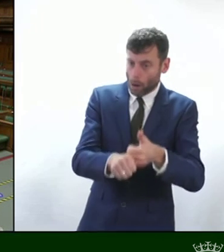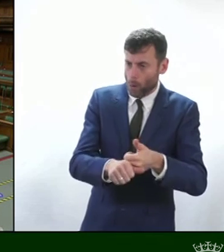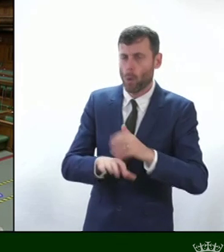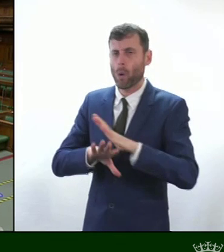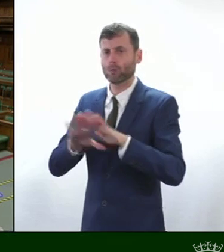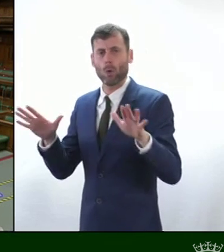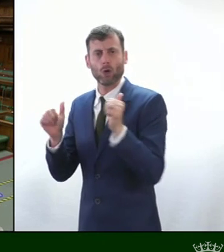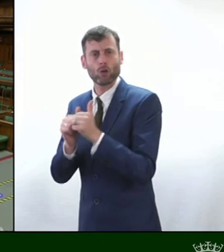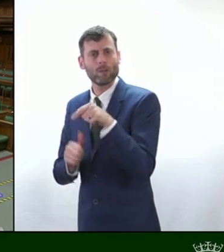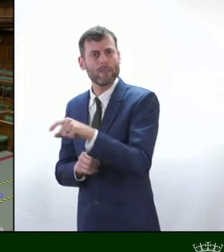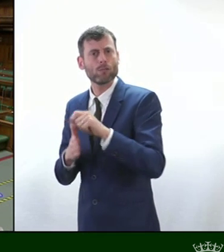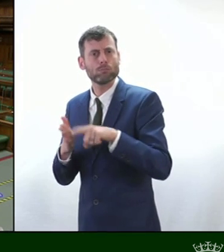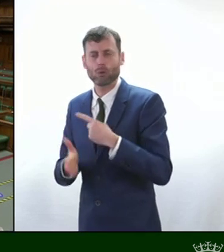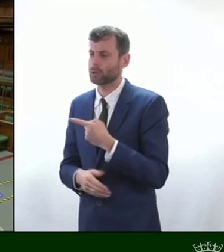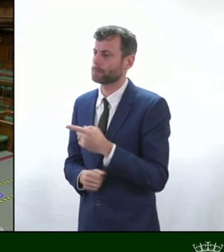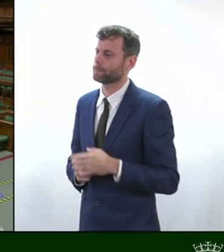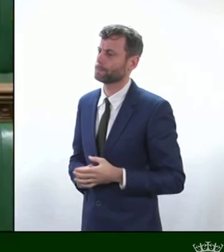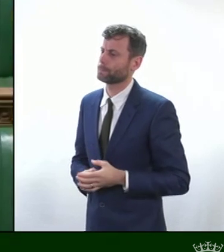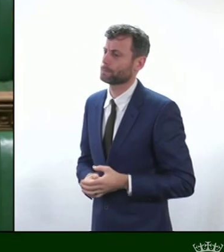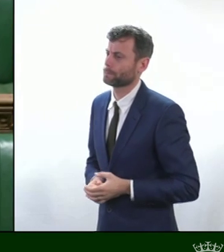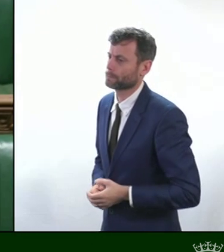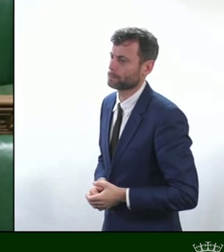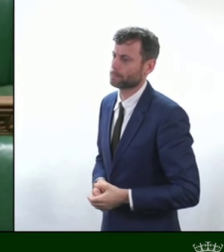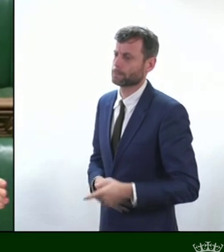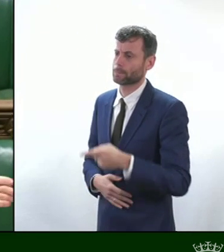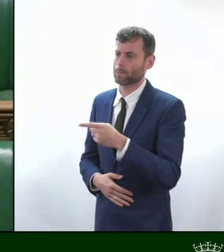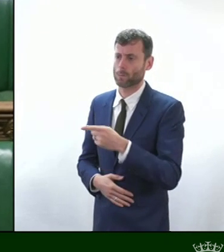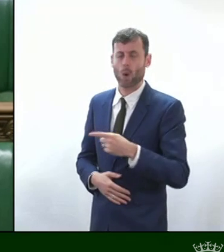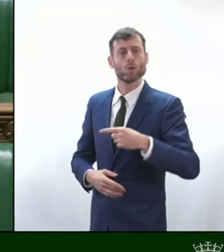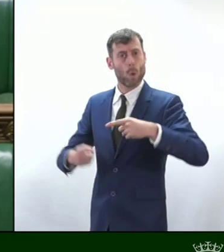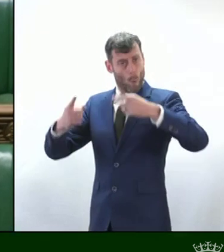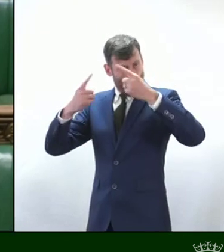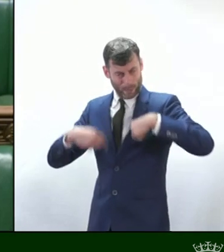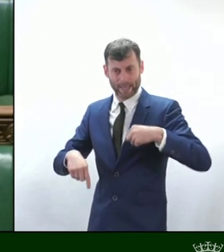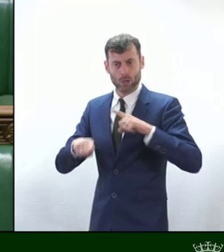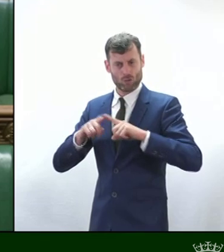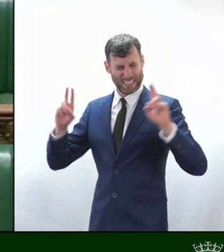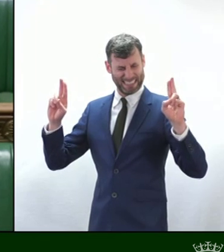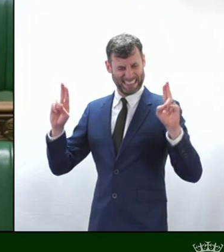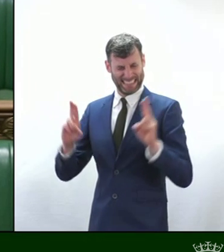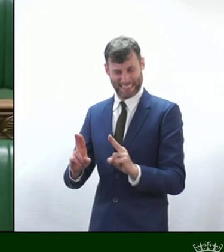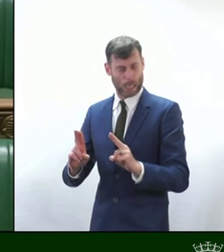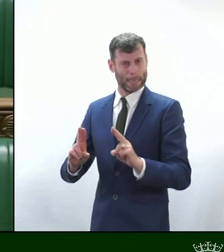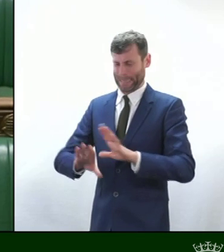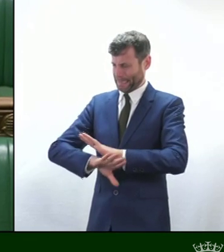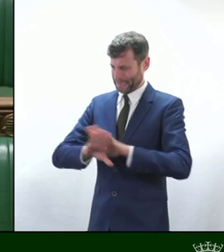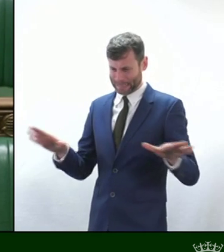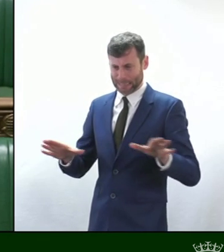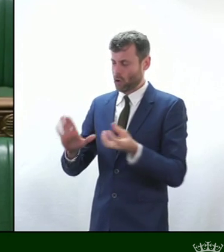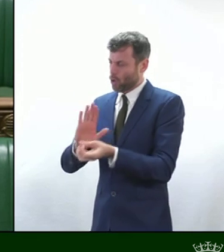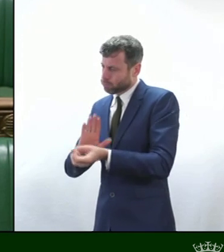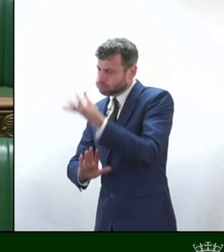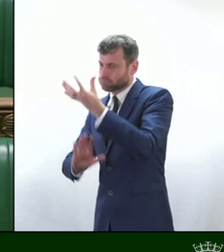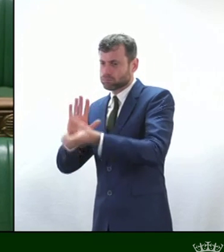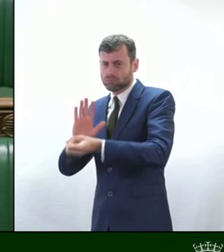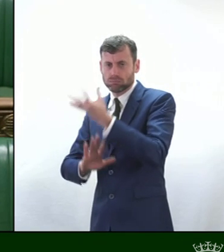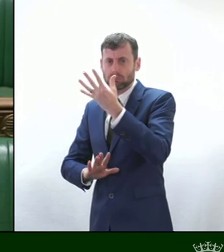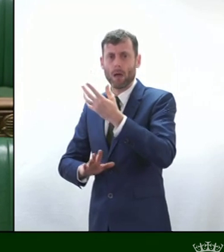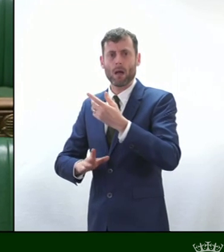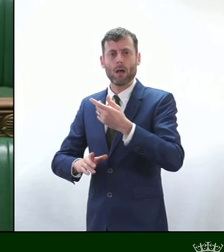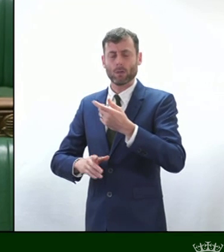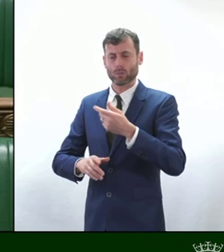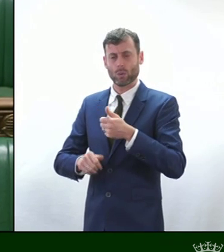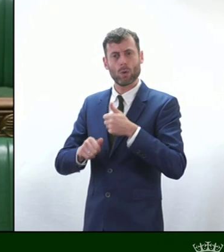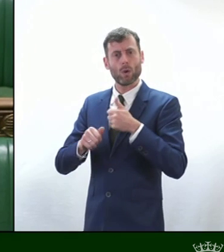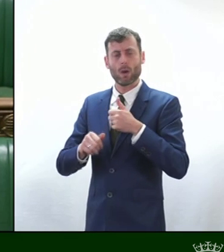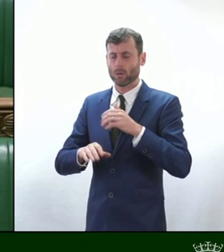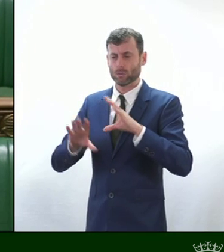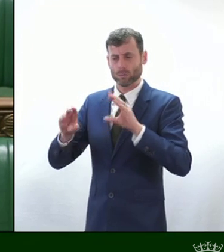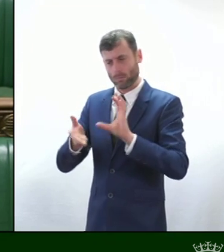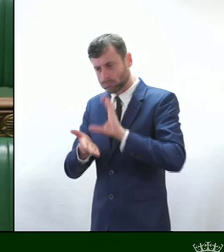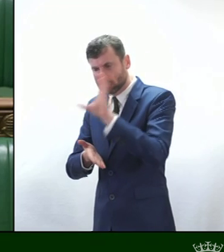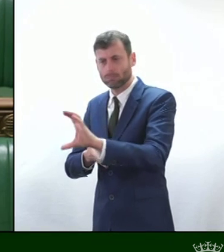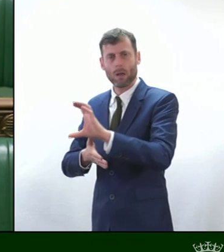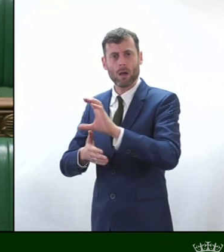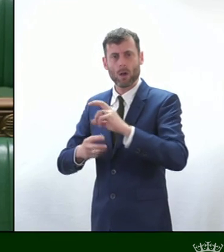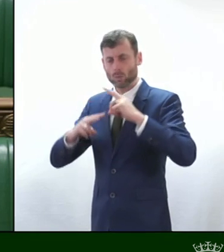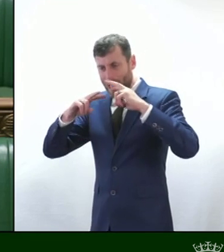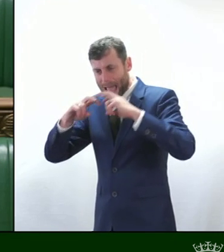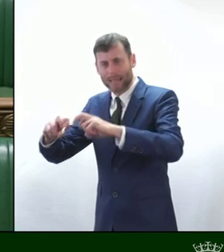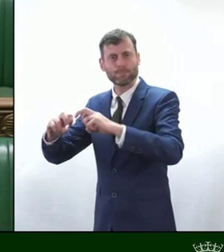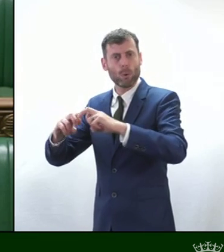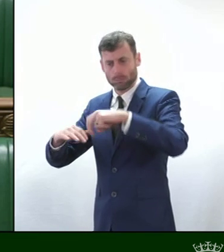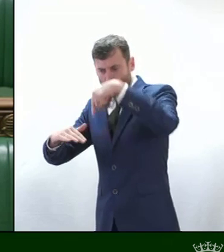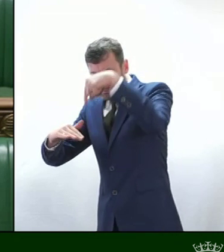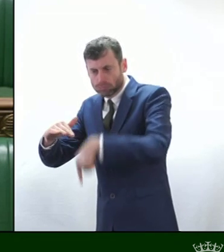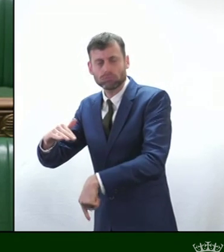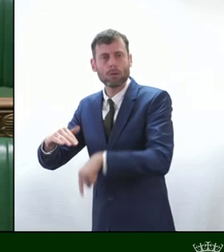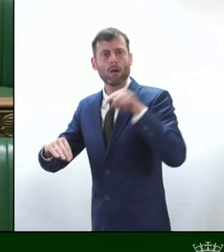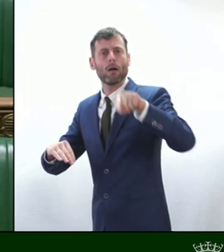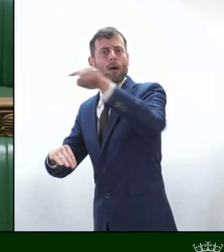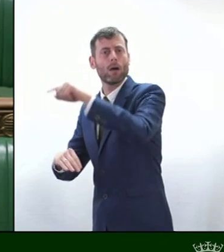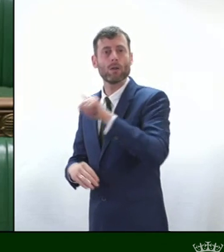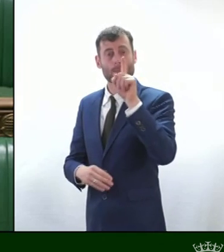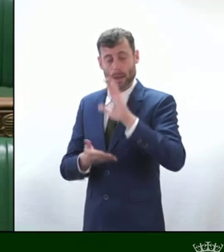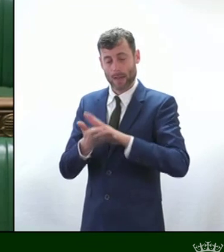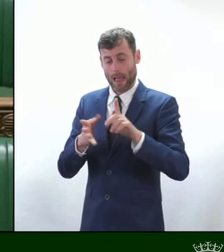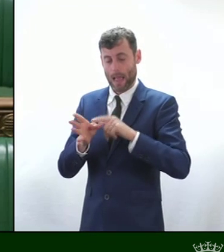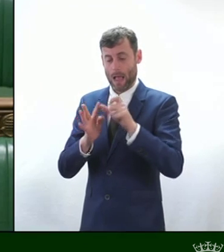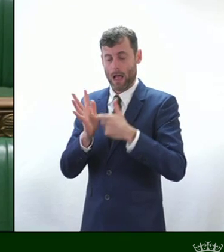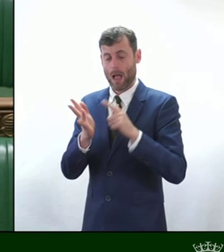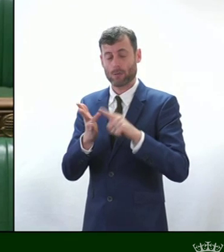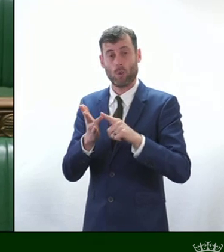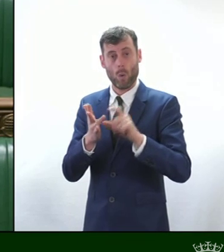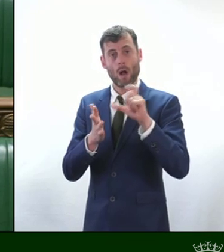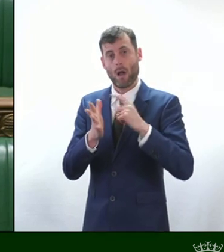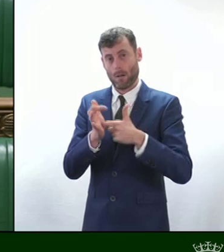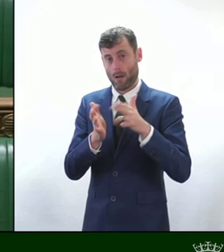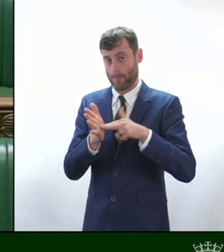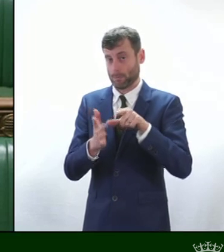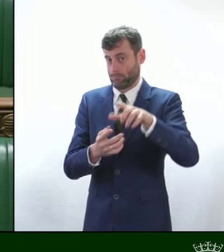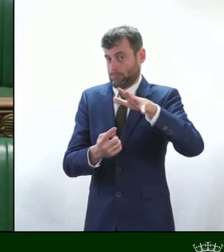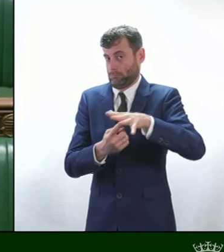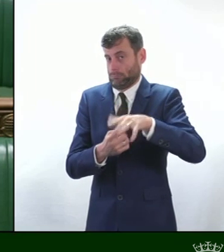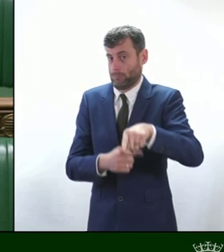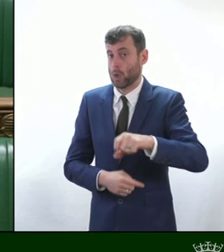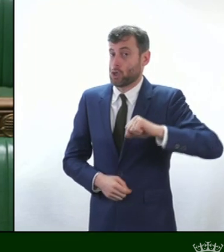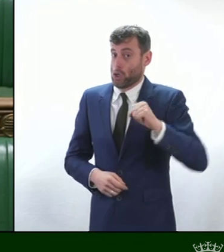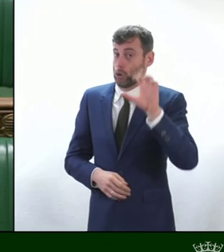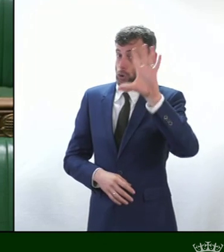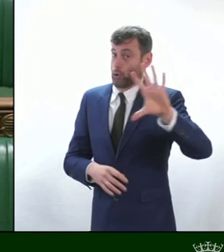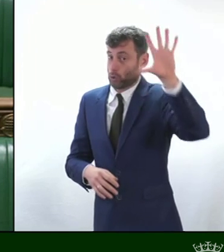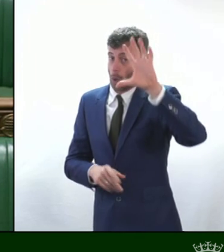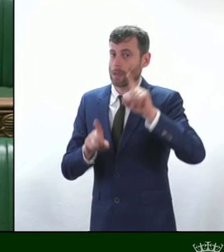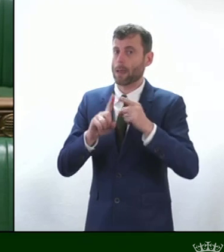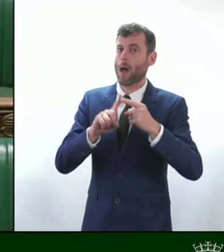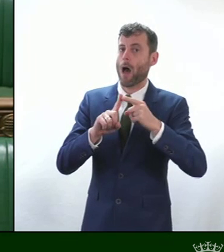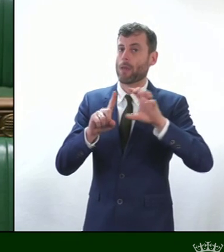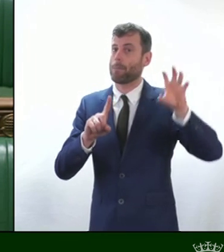I hope the hon. Lady knows that we are moving away dramatically and at speed from UK Export Finance supporting fossil fuel exploration around the world, but, of course, hydrocarbons remain a significant industry in Scotland and many other places.